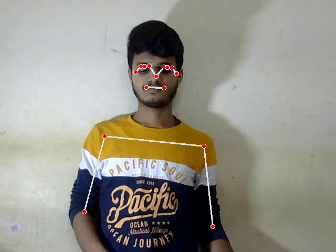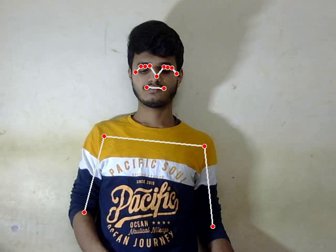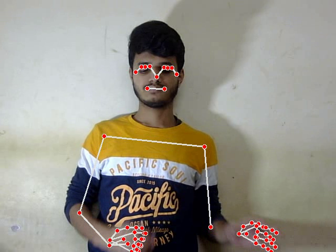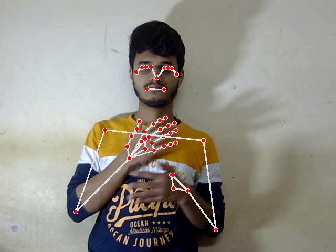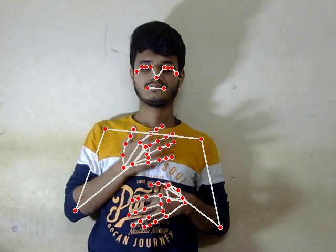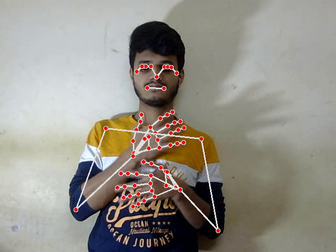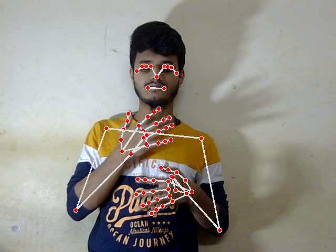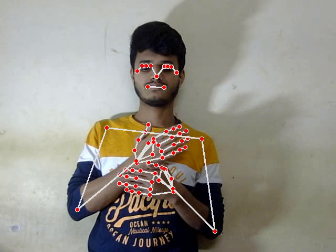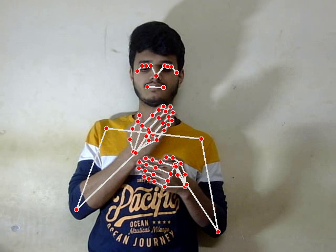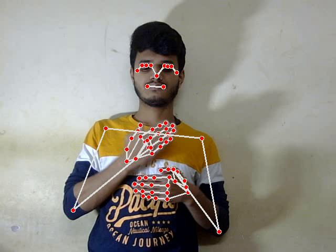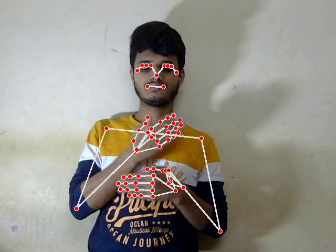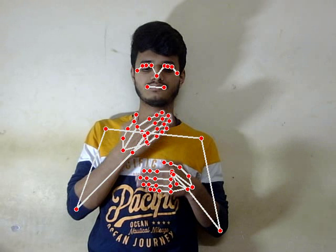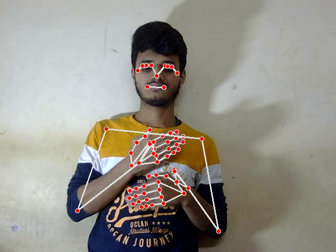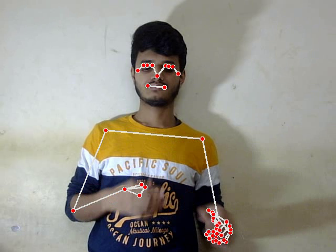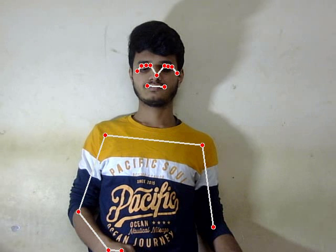happy